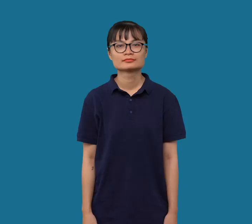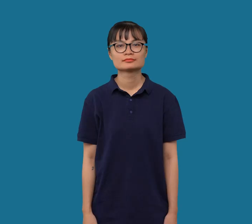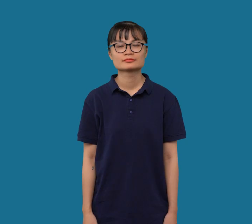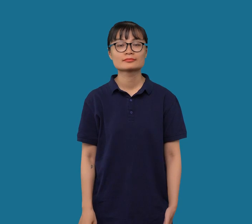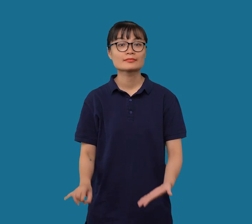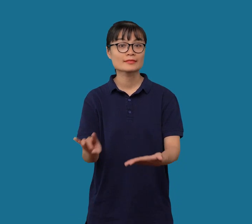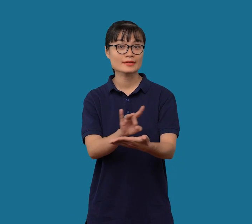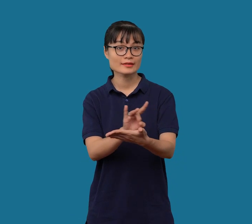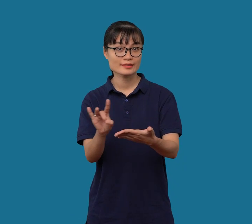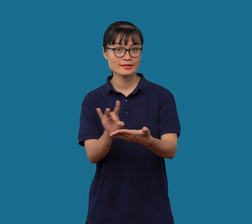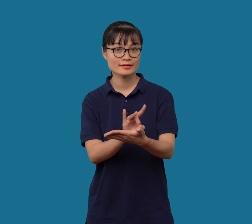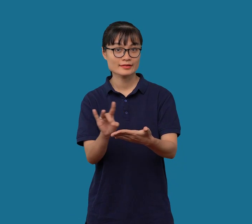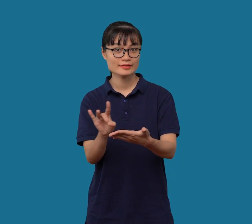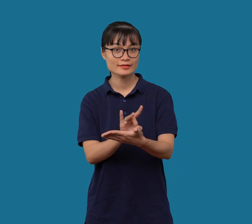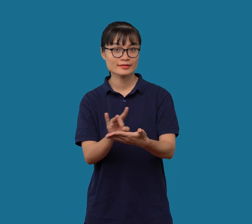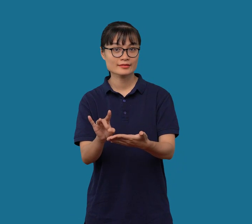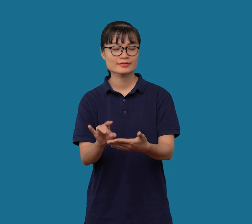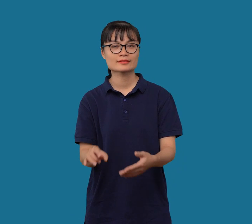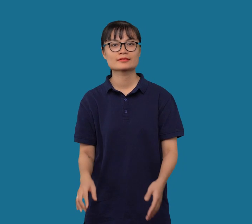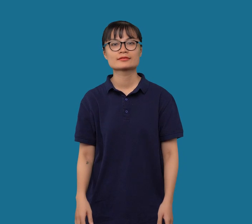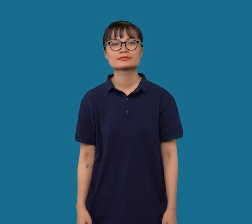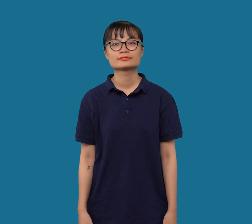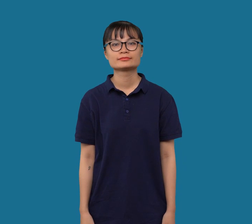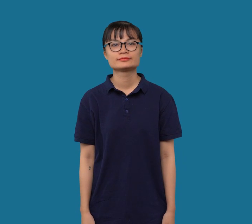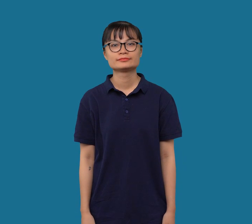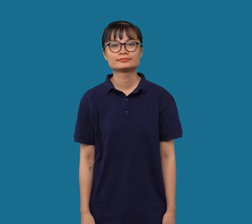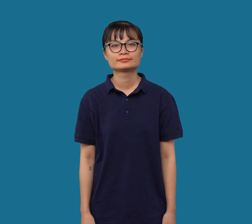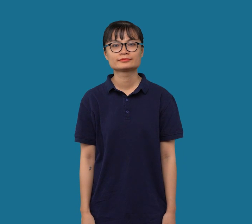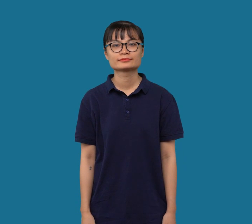mùa hè